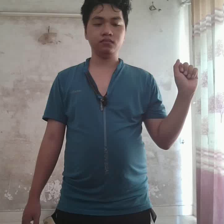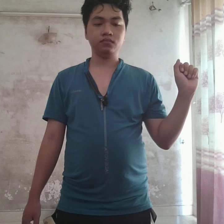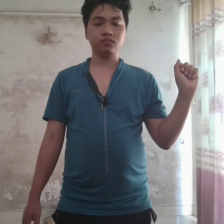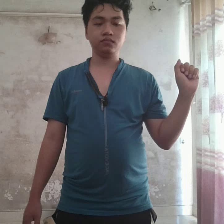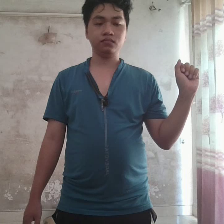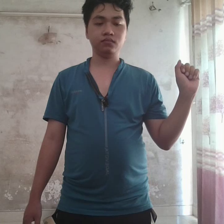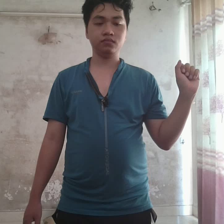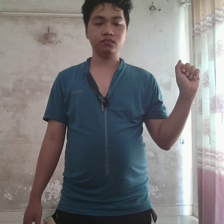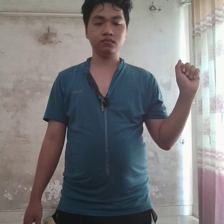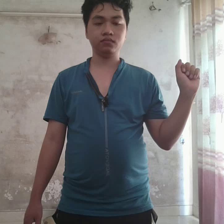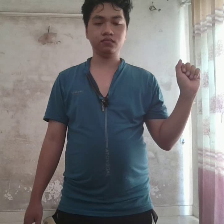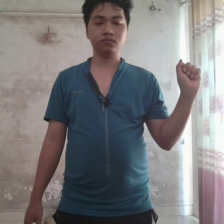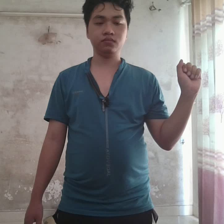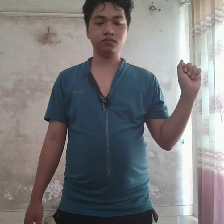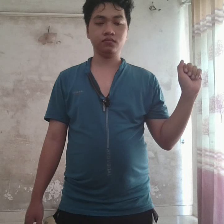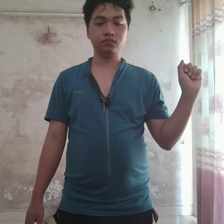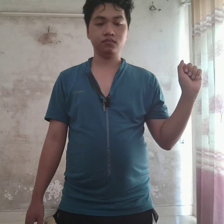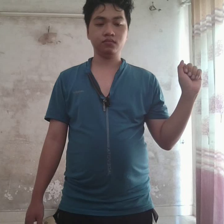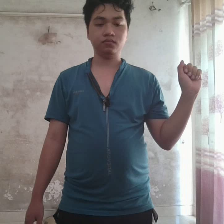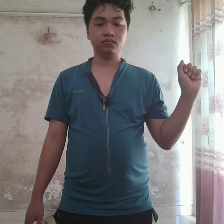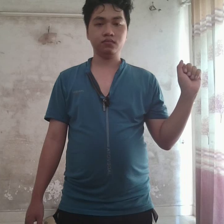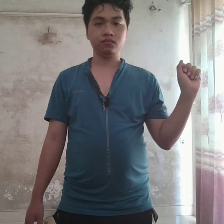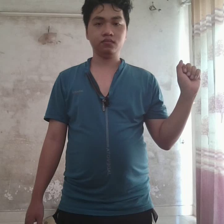a